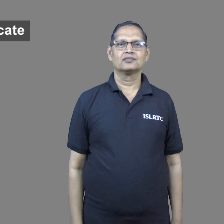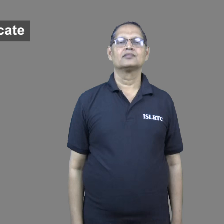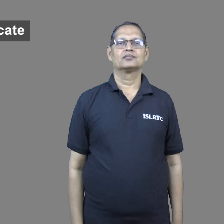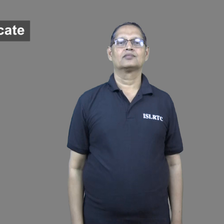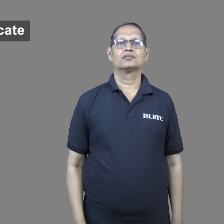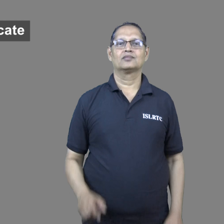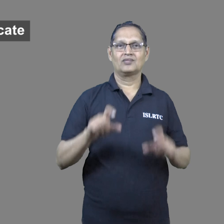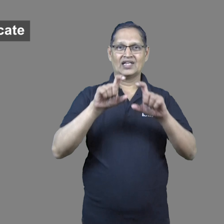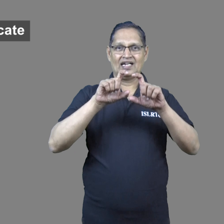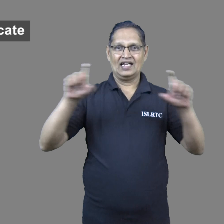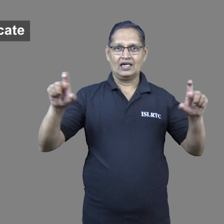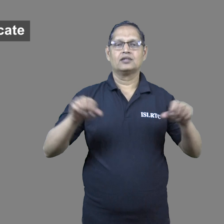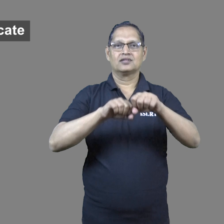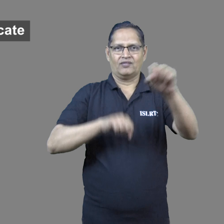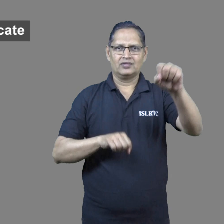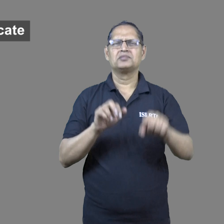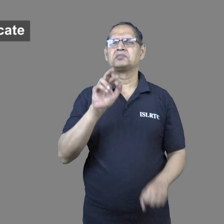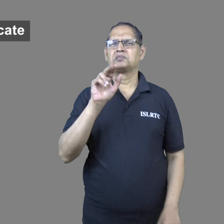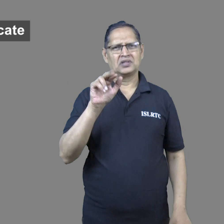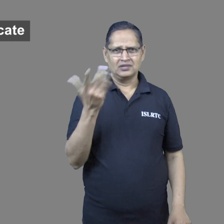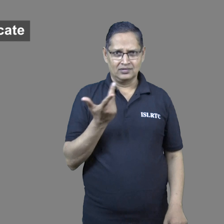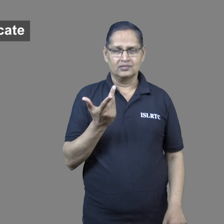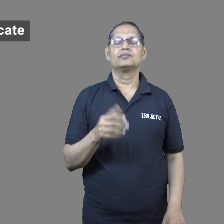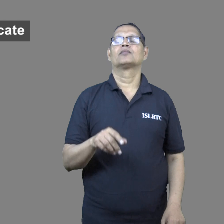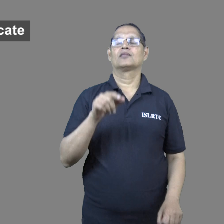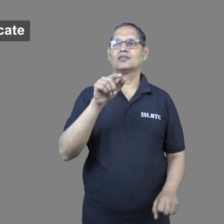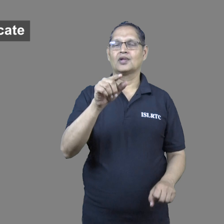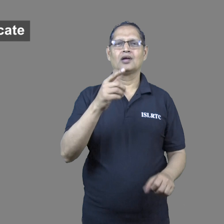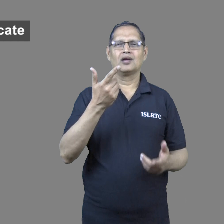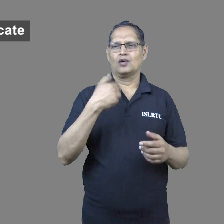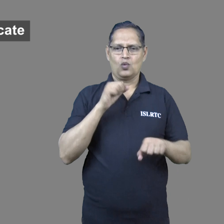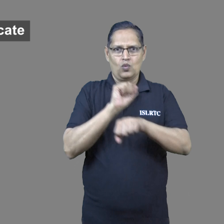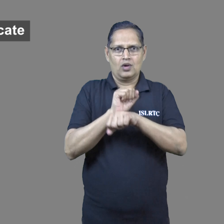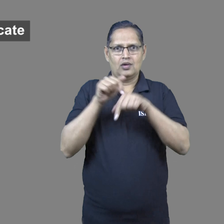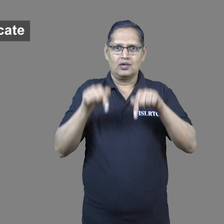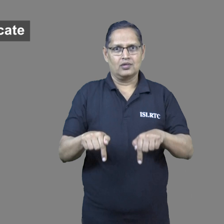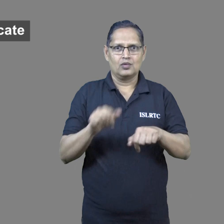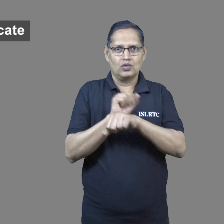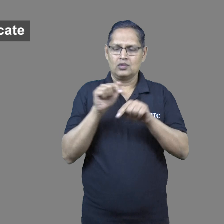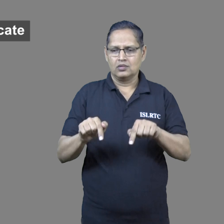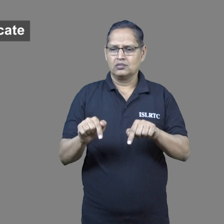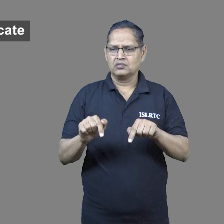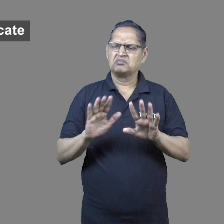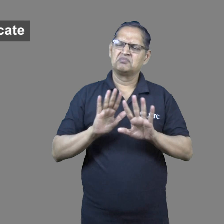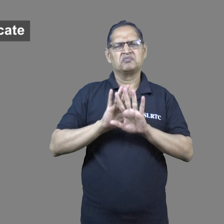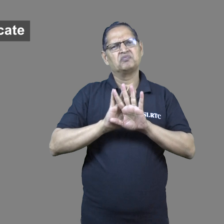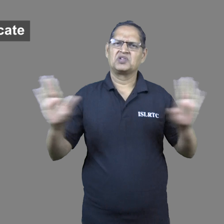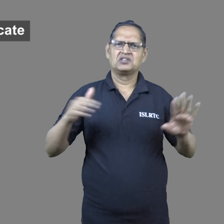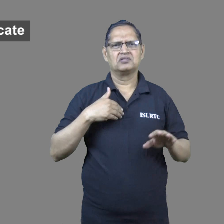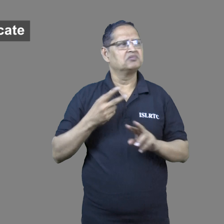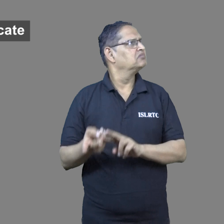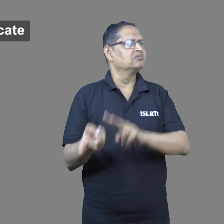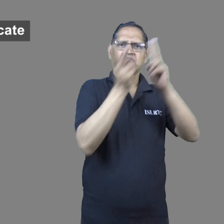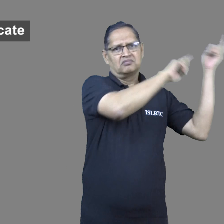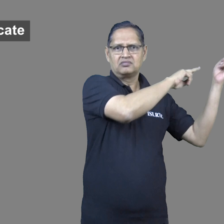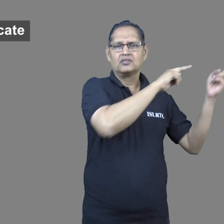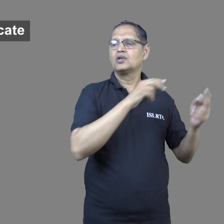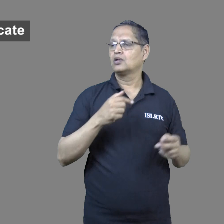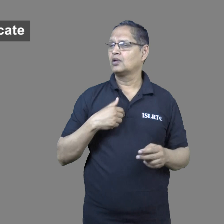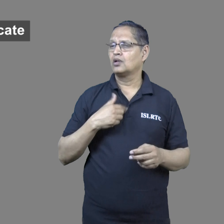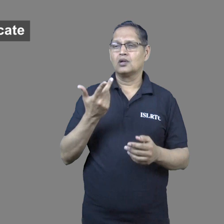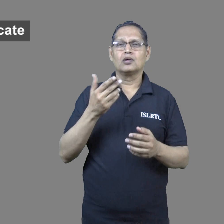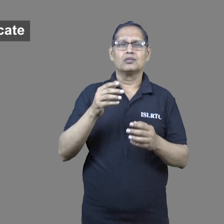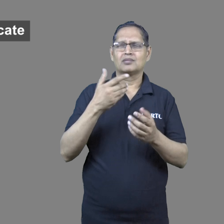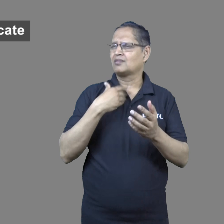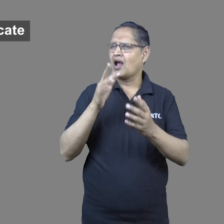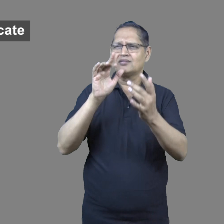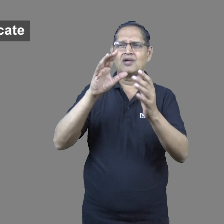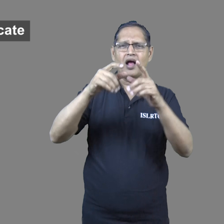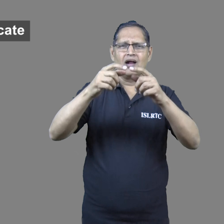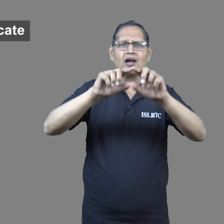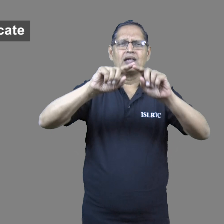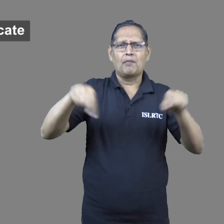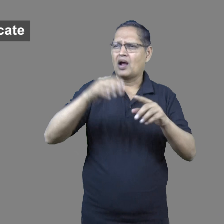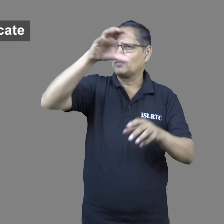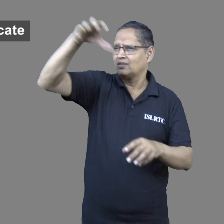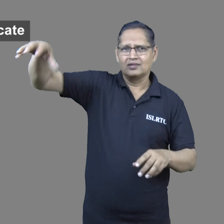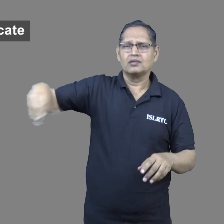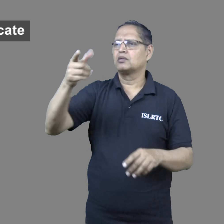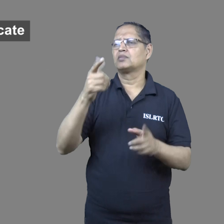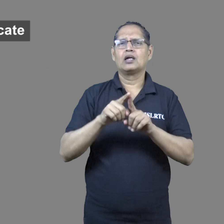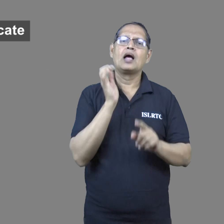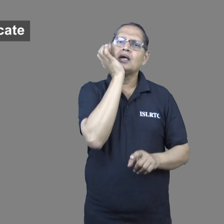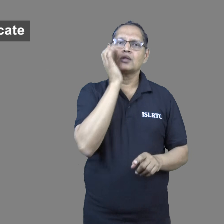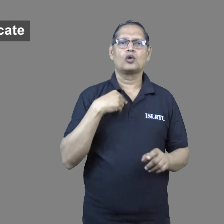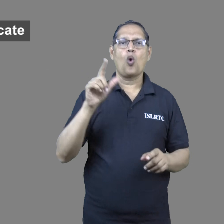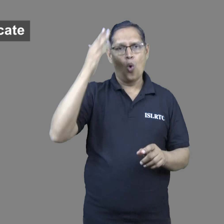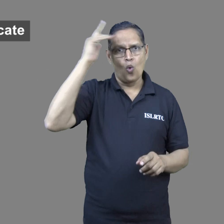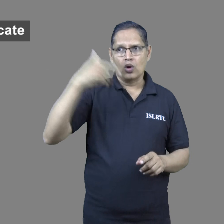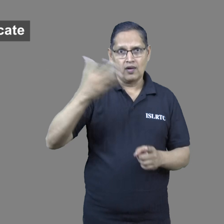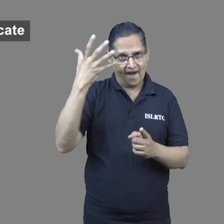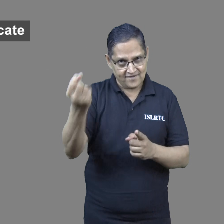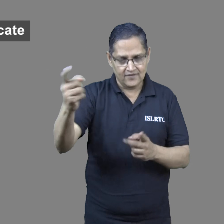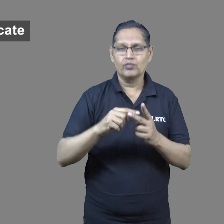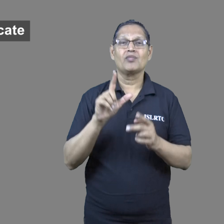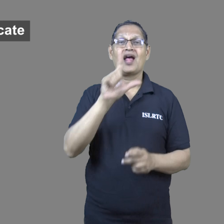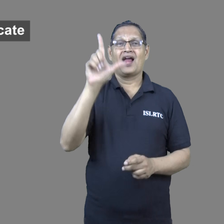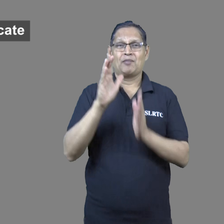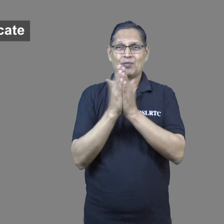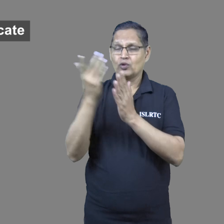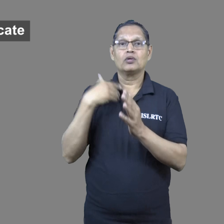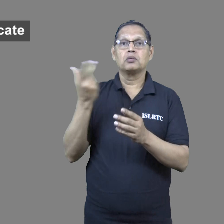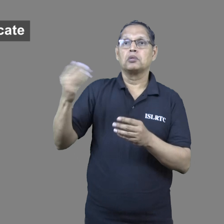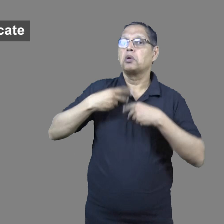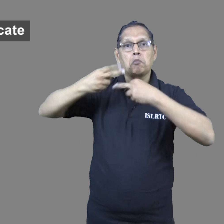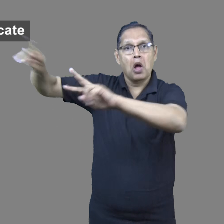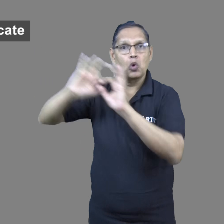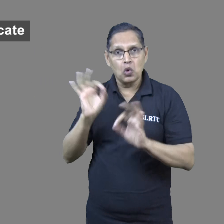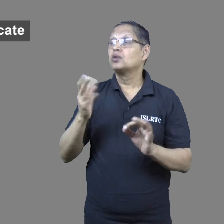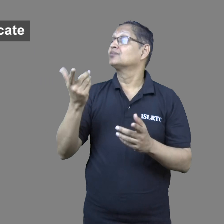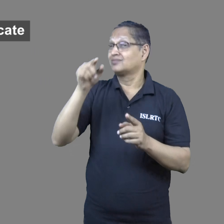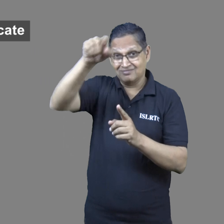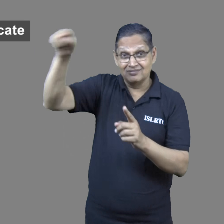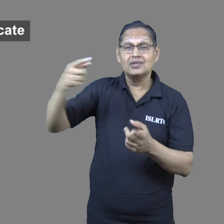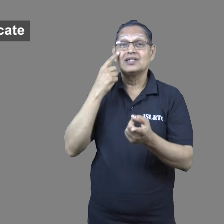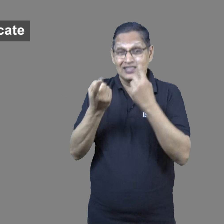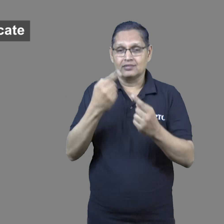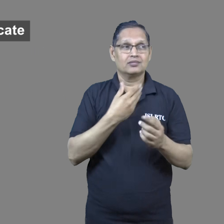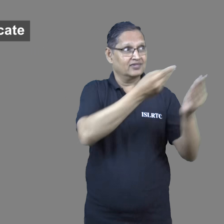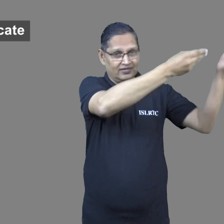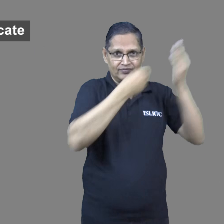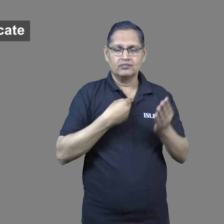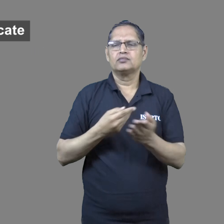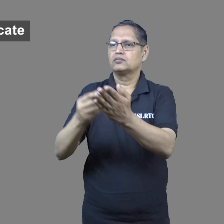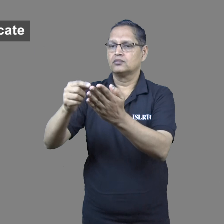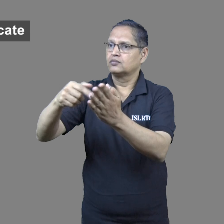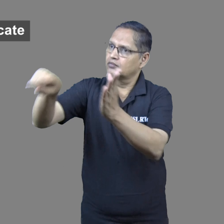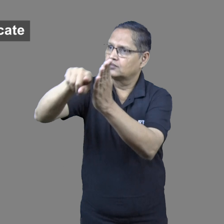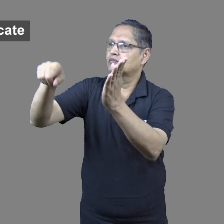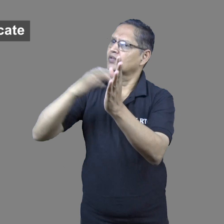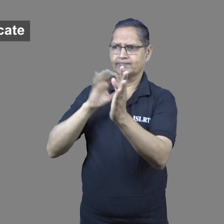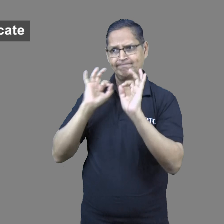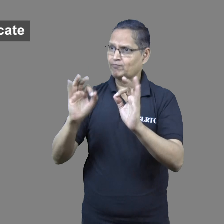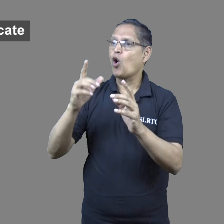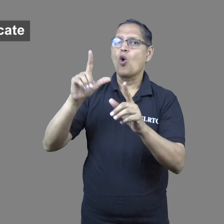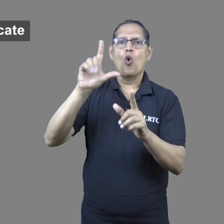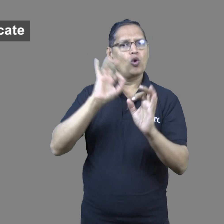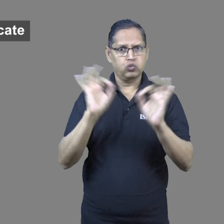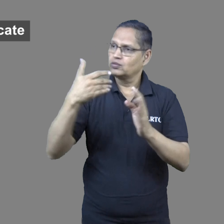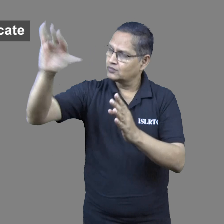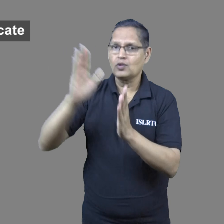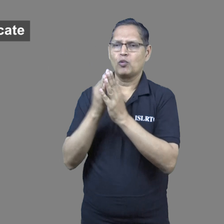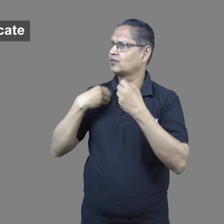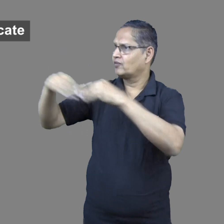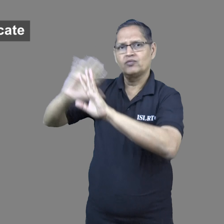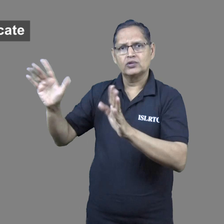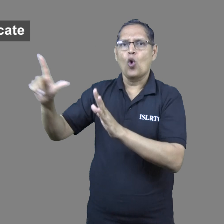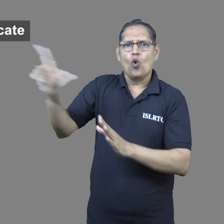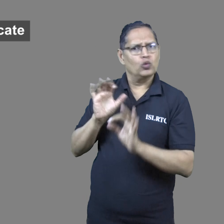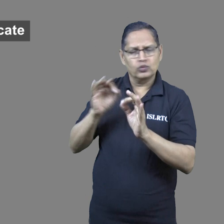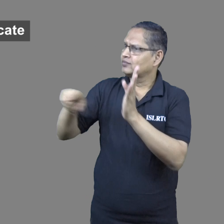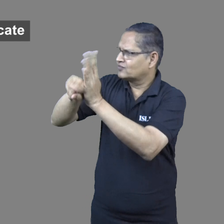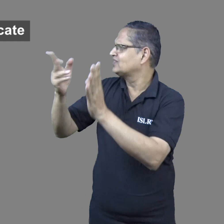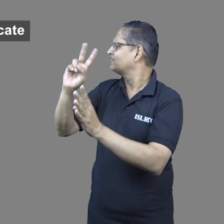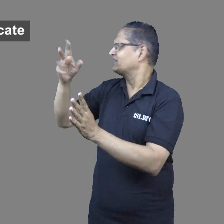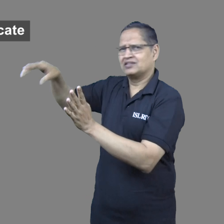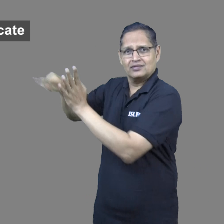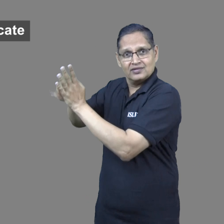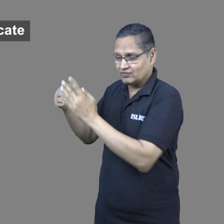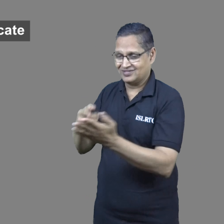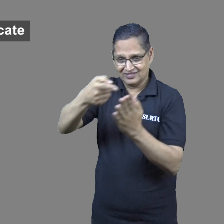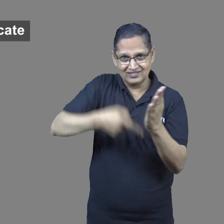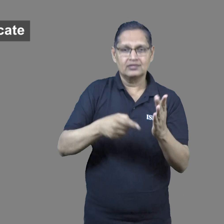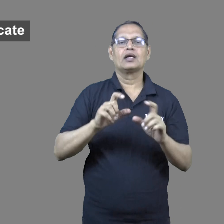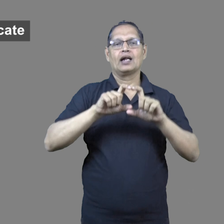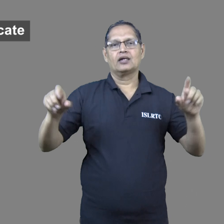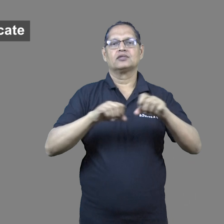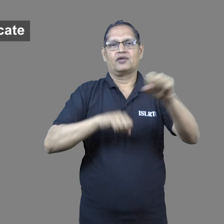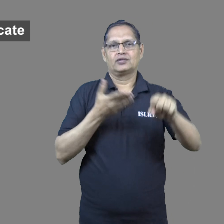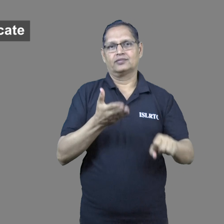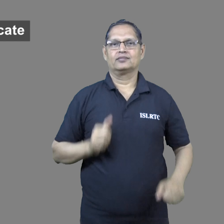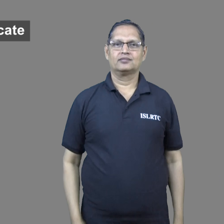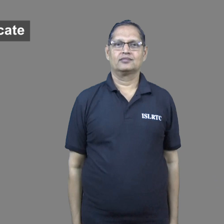Clearance Certificate